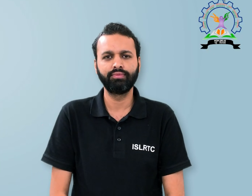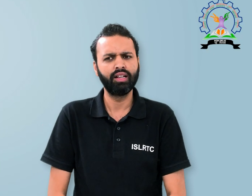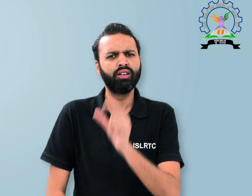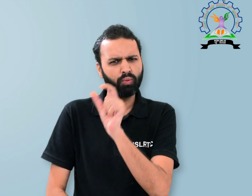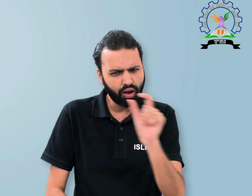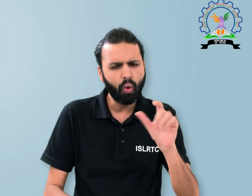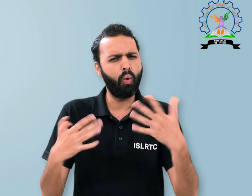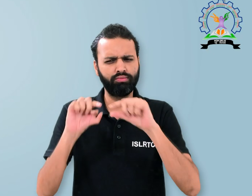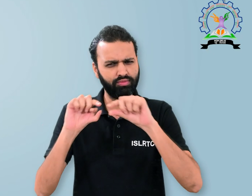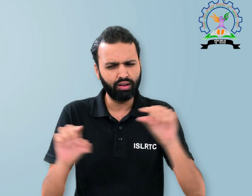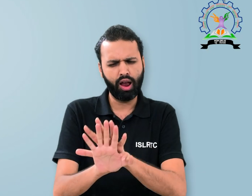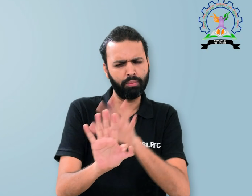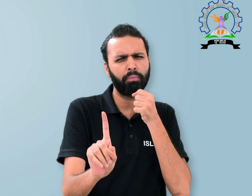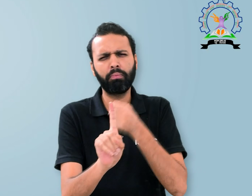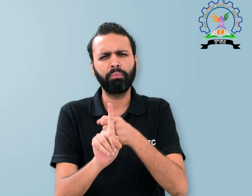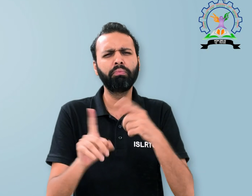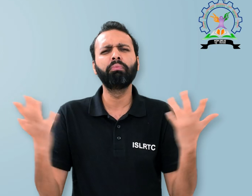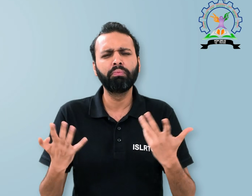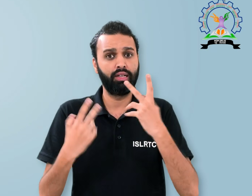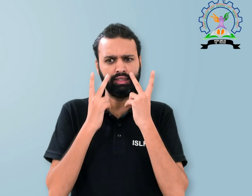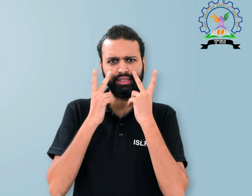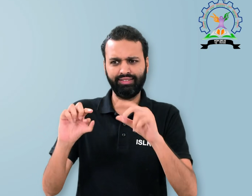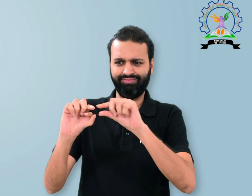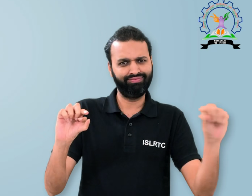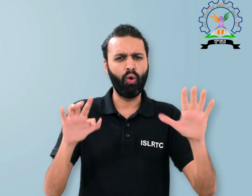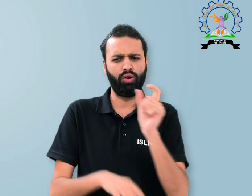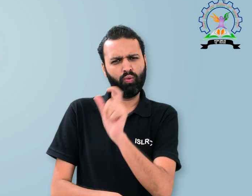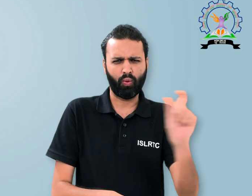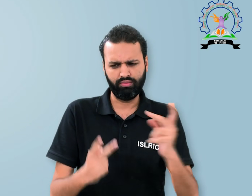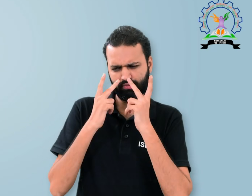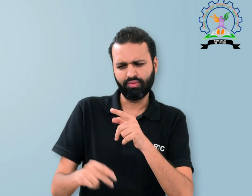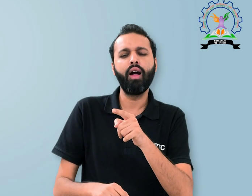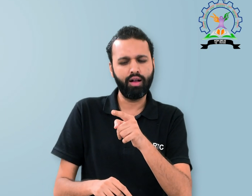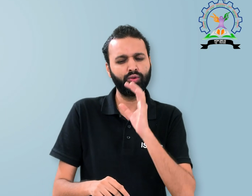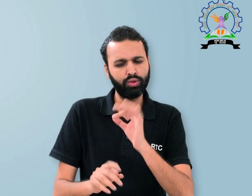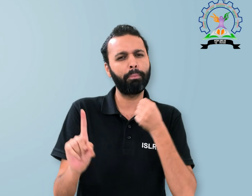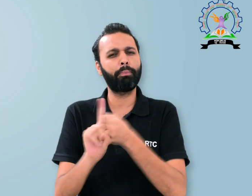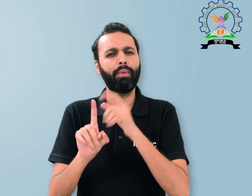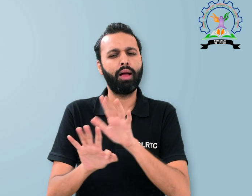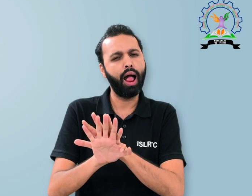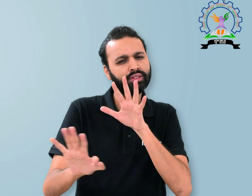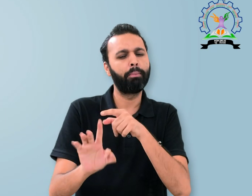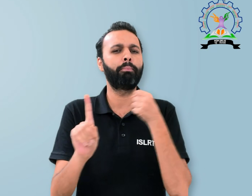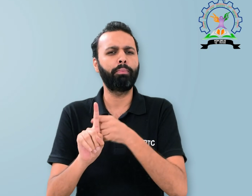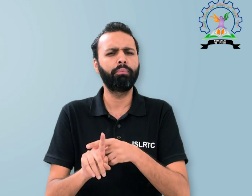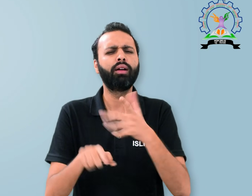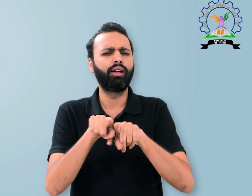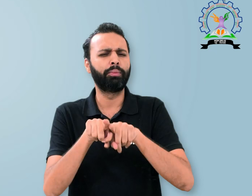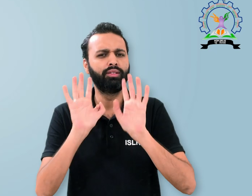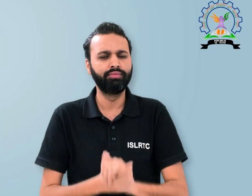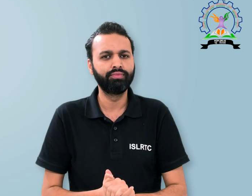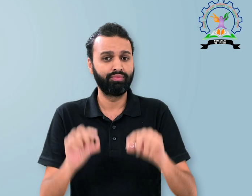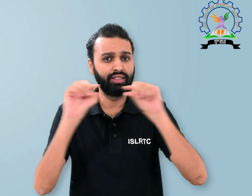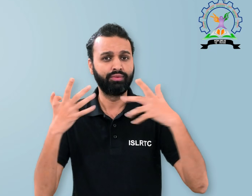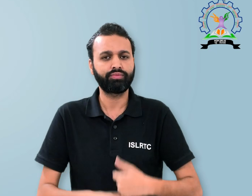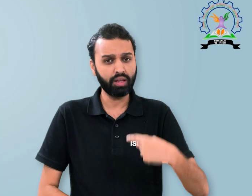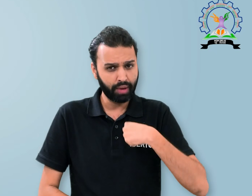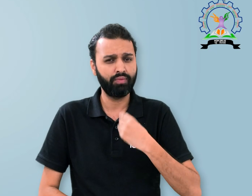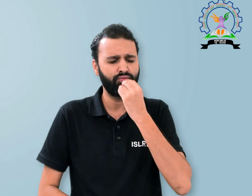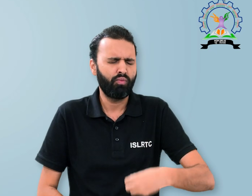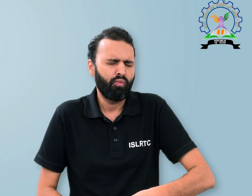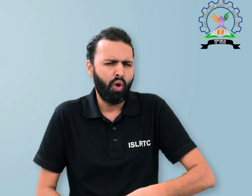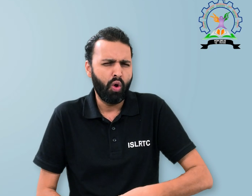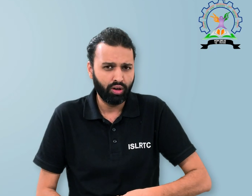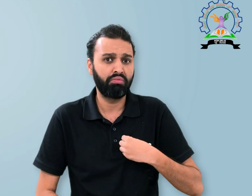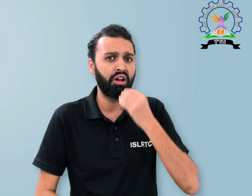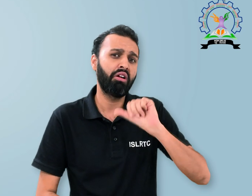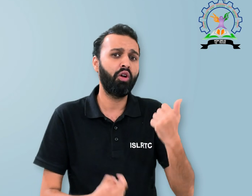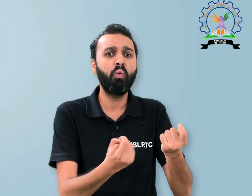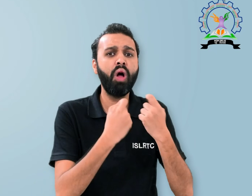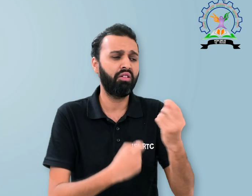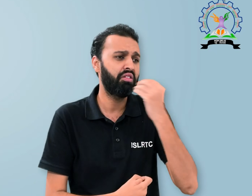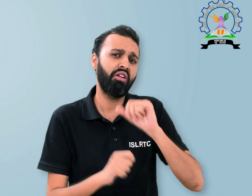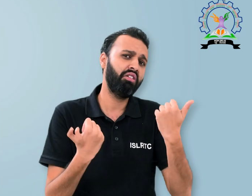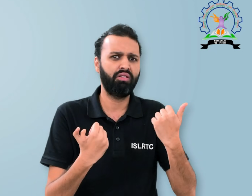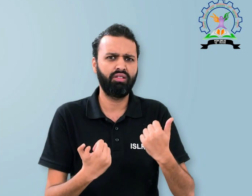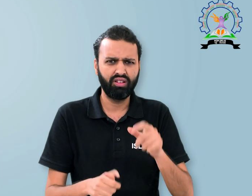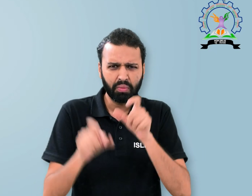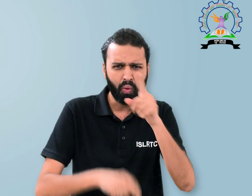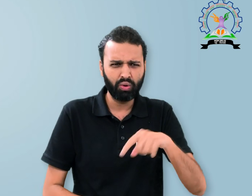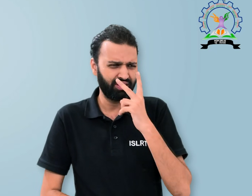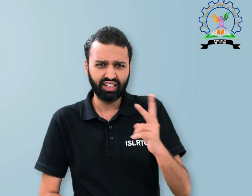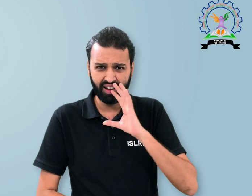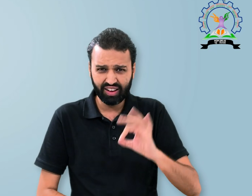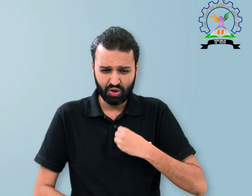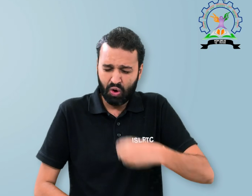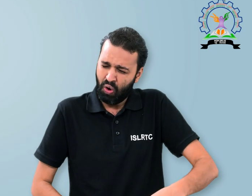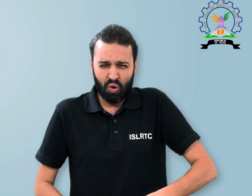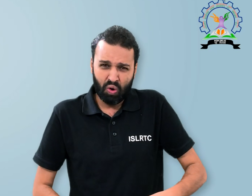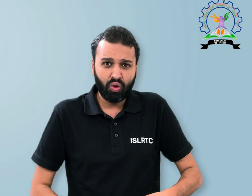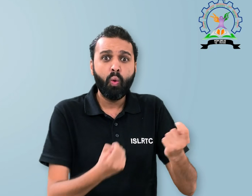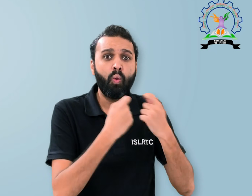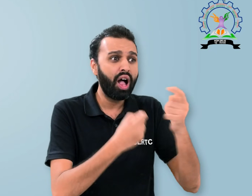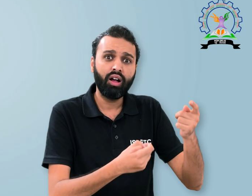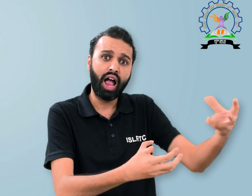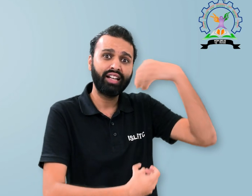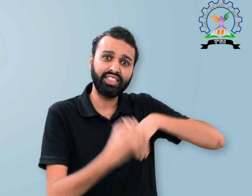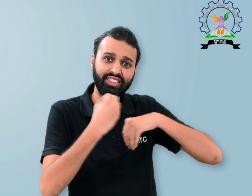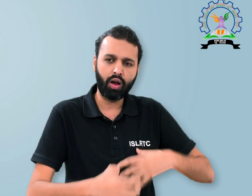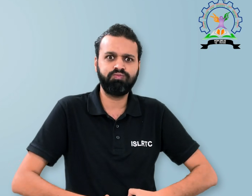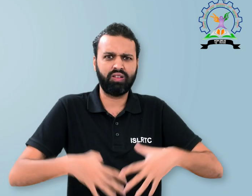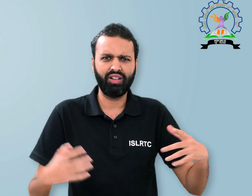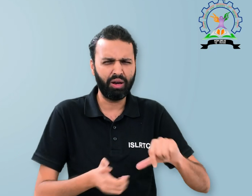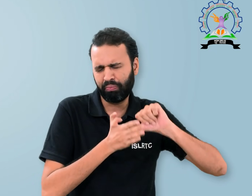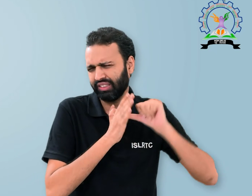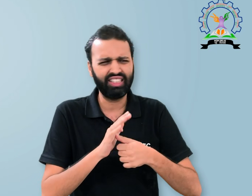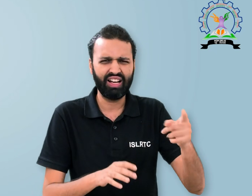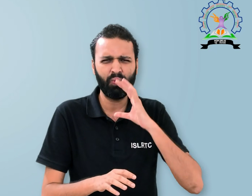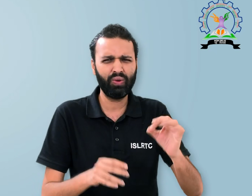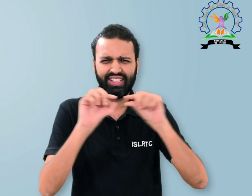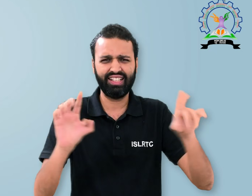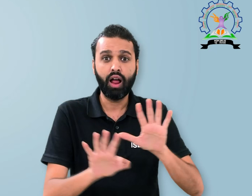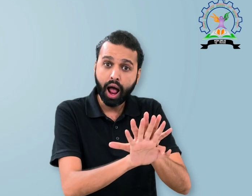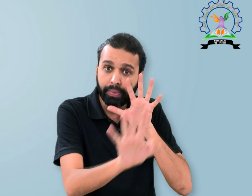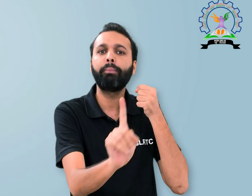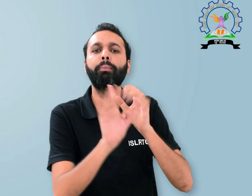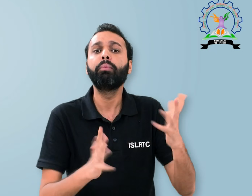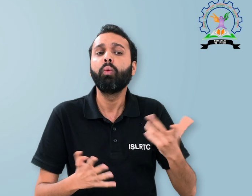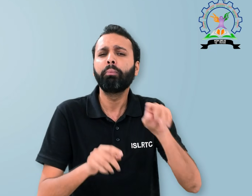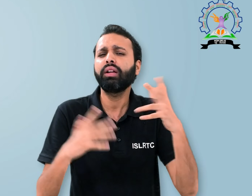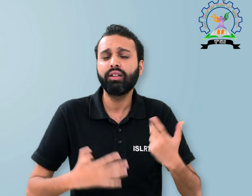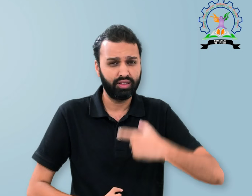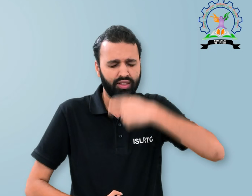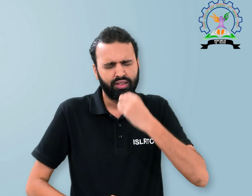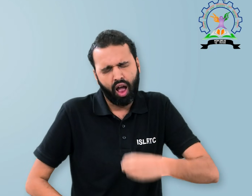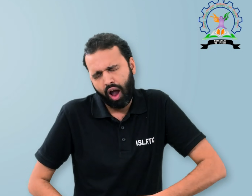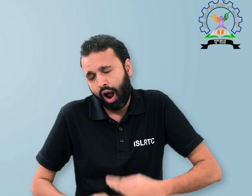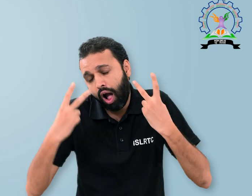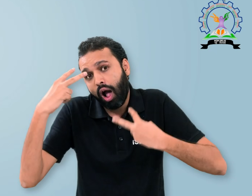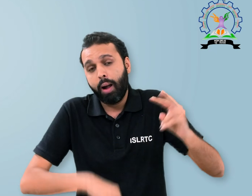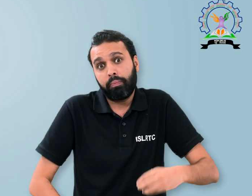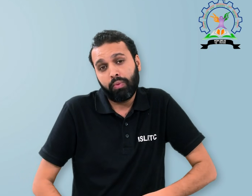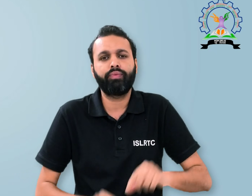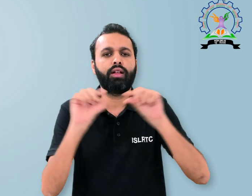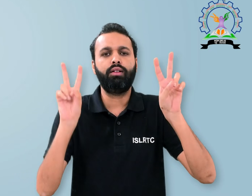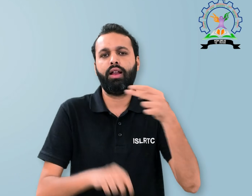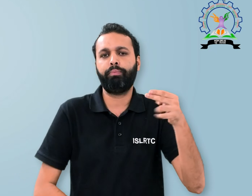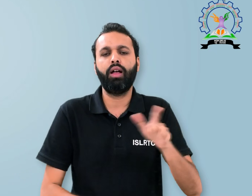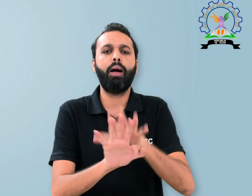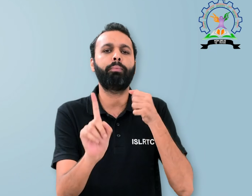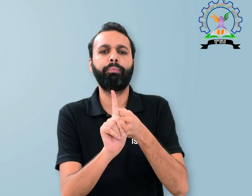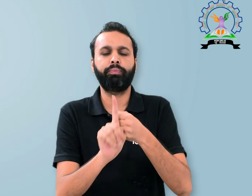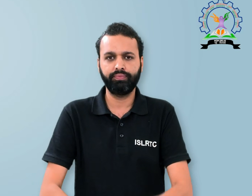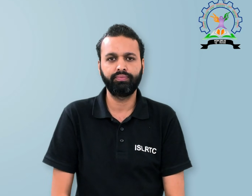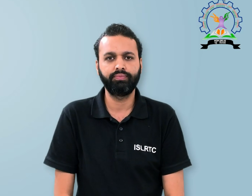An exaggerated statement used for emphasis or effect.